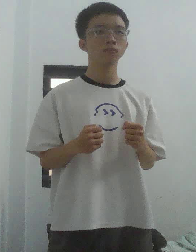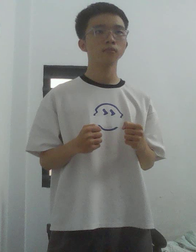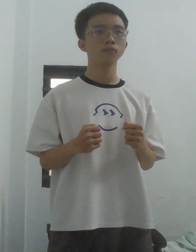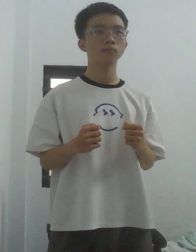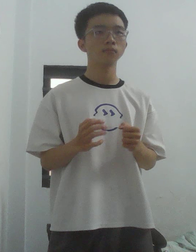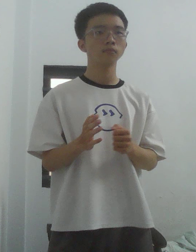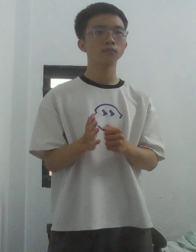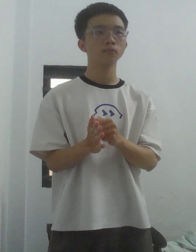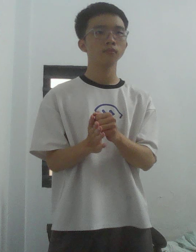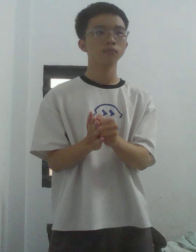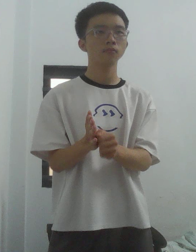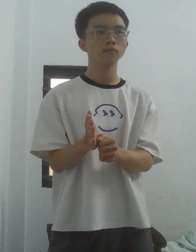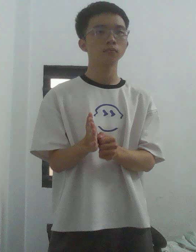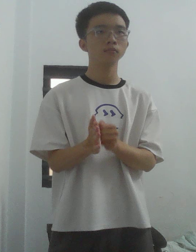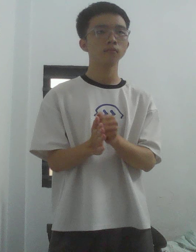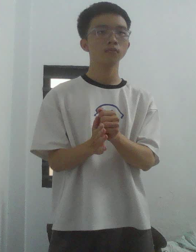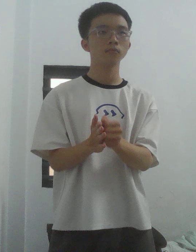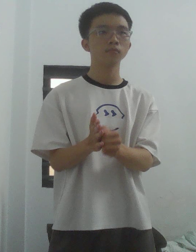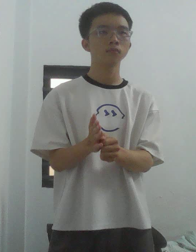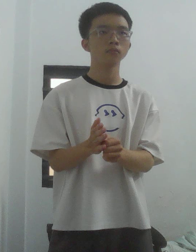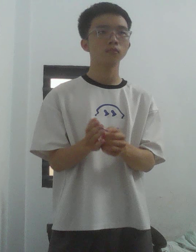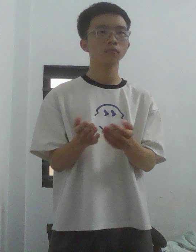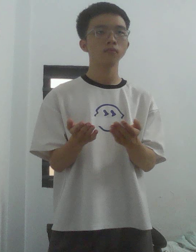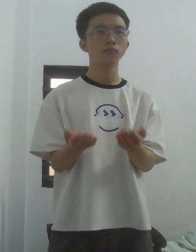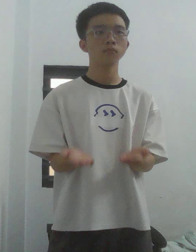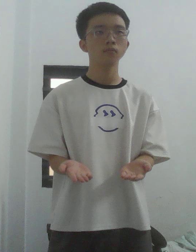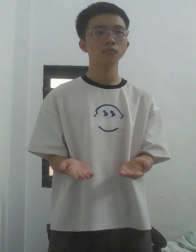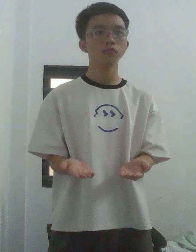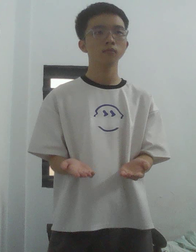thang nay